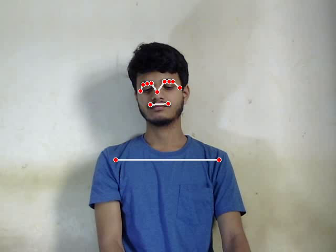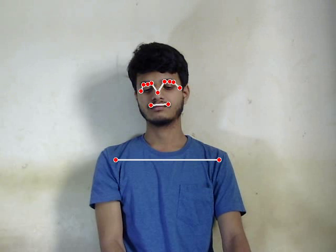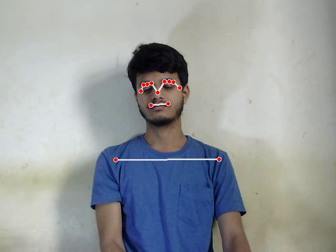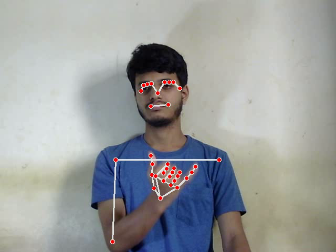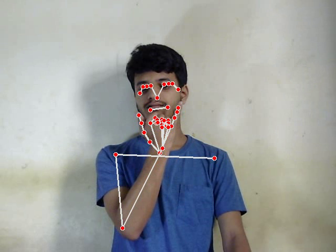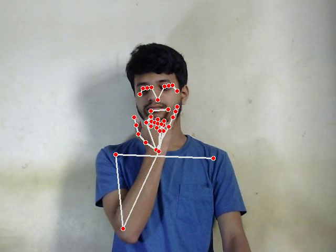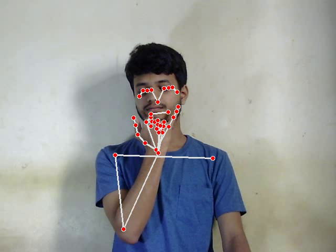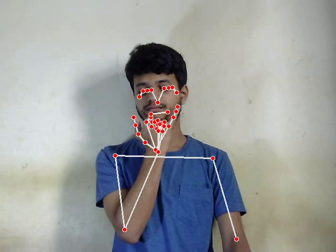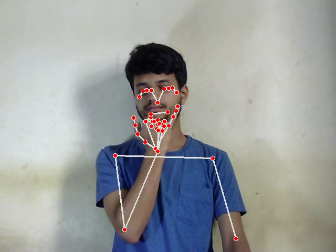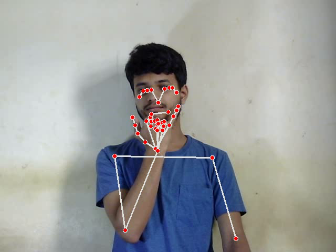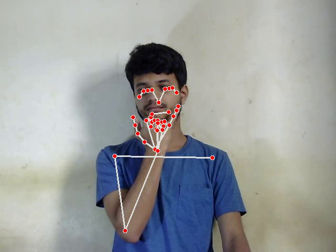wrong